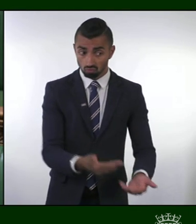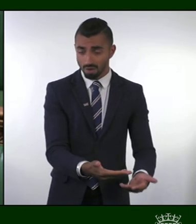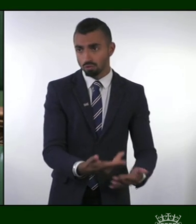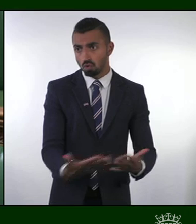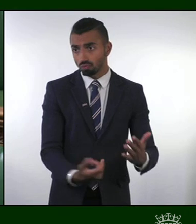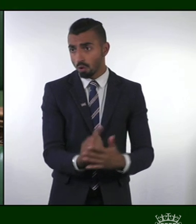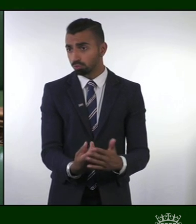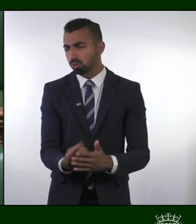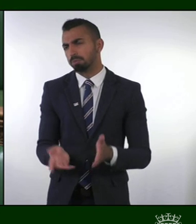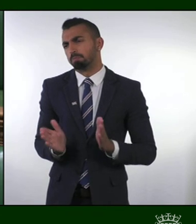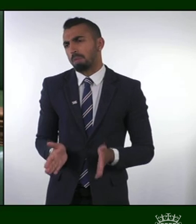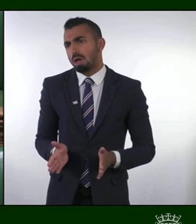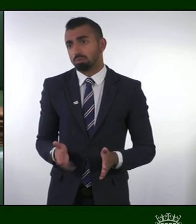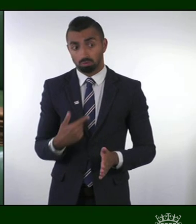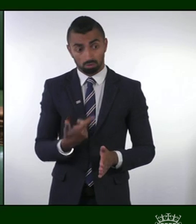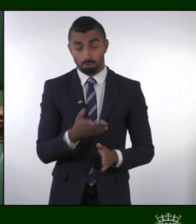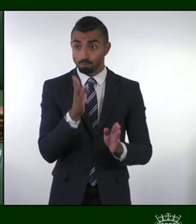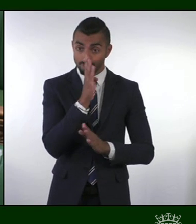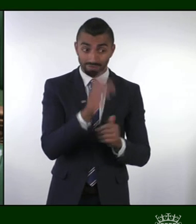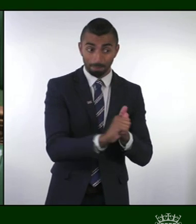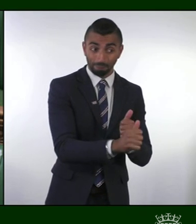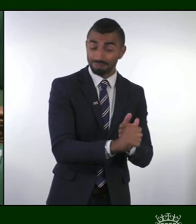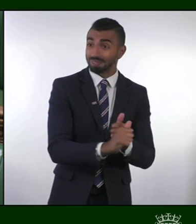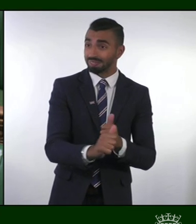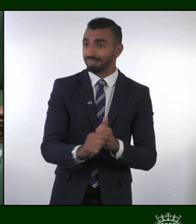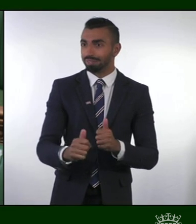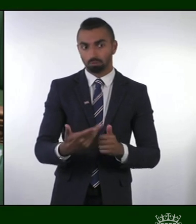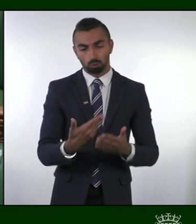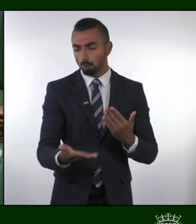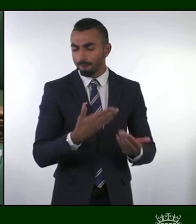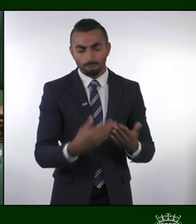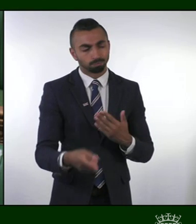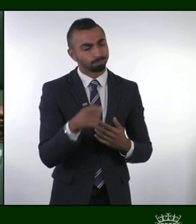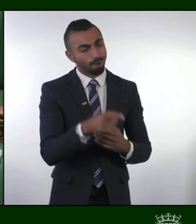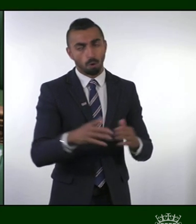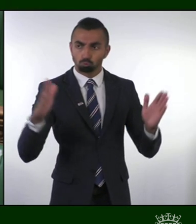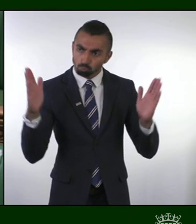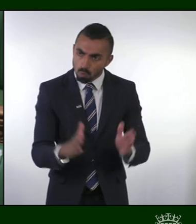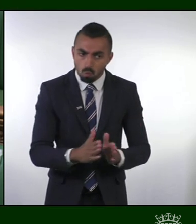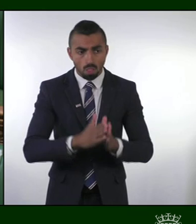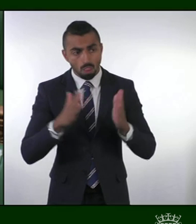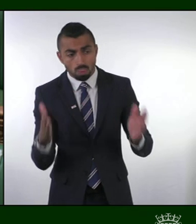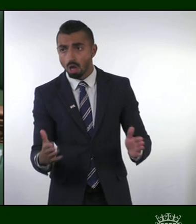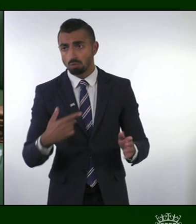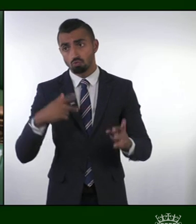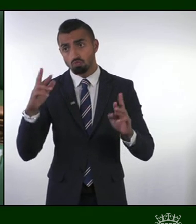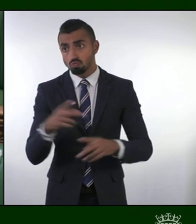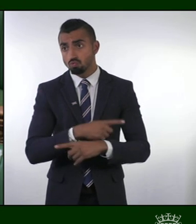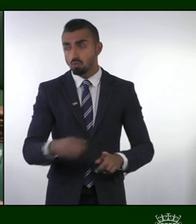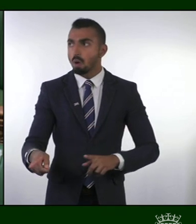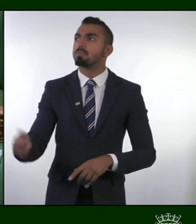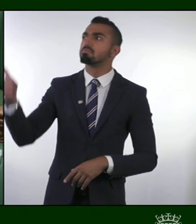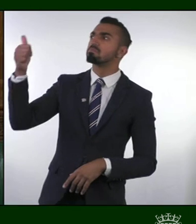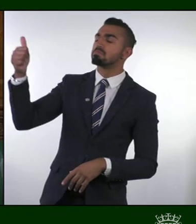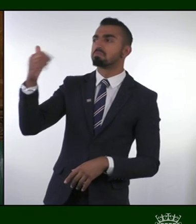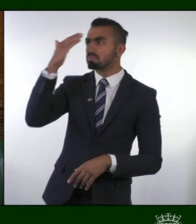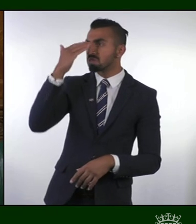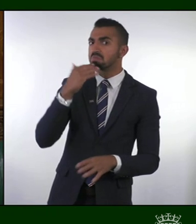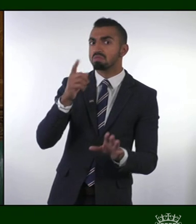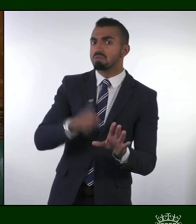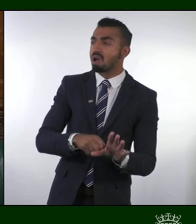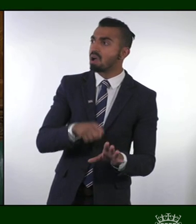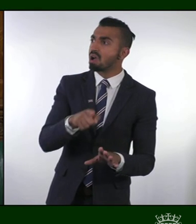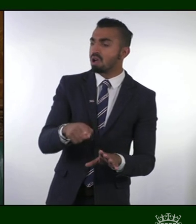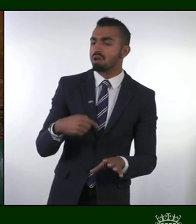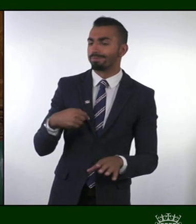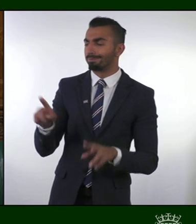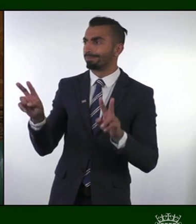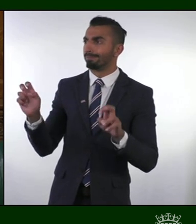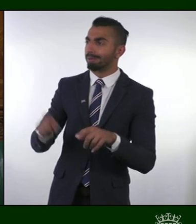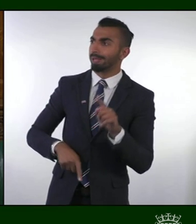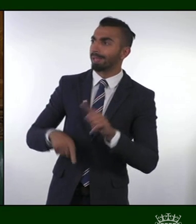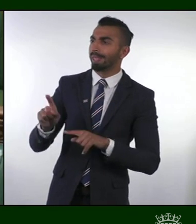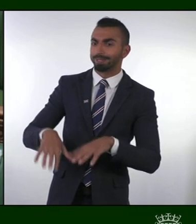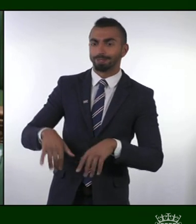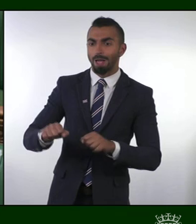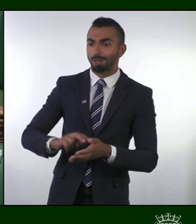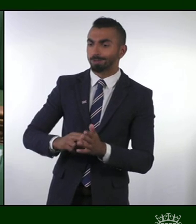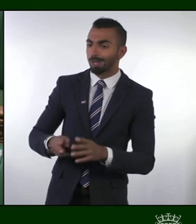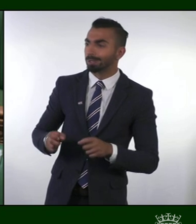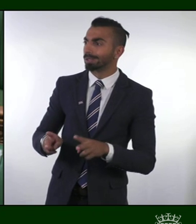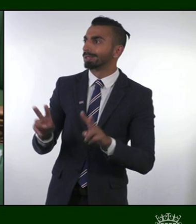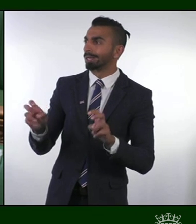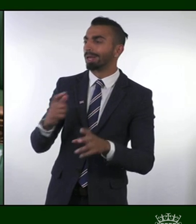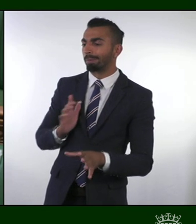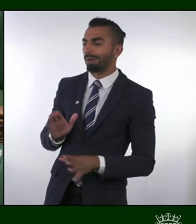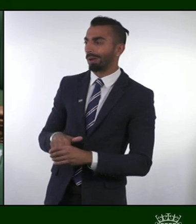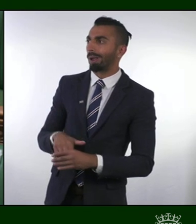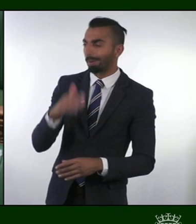I hope that this becomes a galvanising cry to businesses, small and large, up and down the country to take on a kick-starter to help play their part in the recovery, and I know that this is an area in which my honourable Friend has strong experience from his time in London.